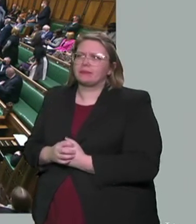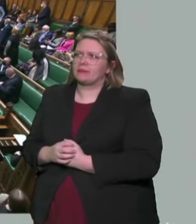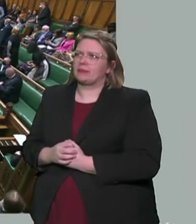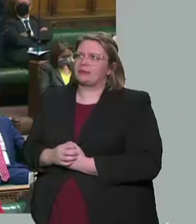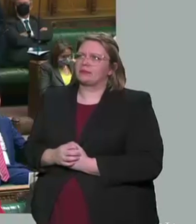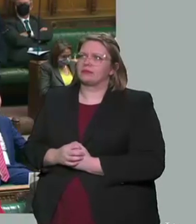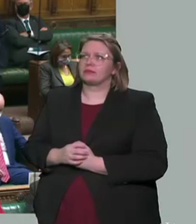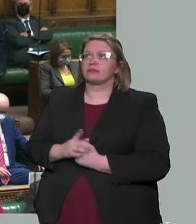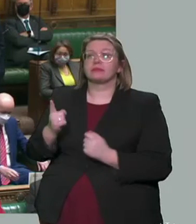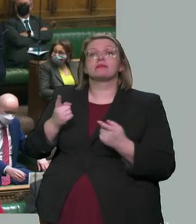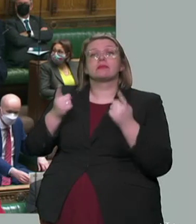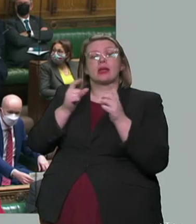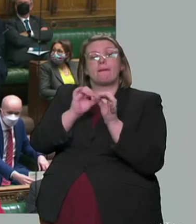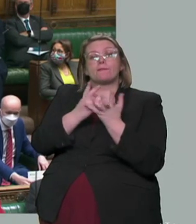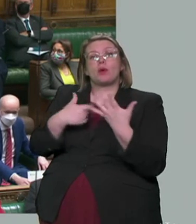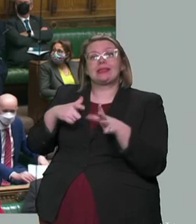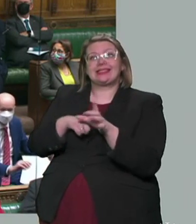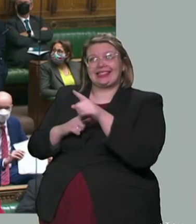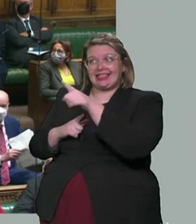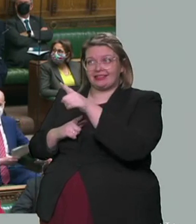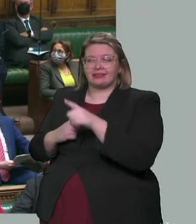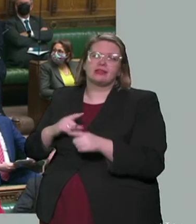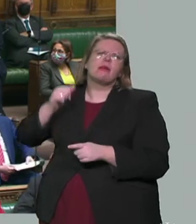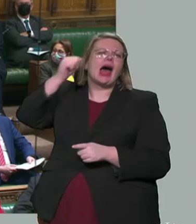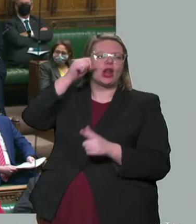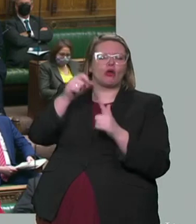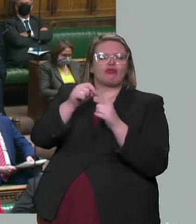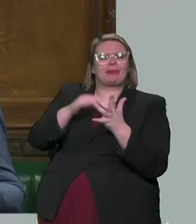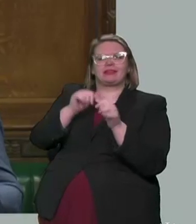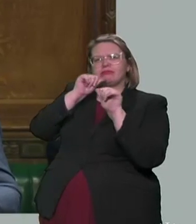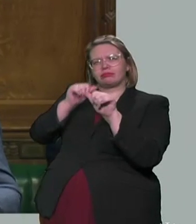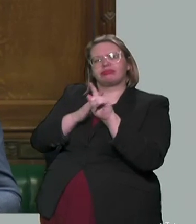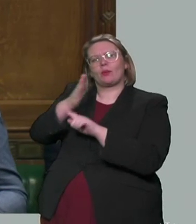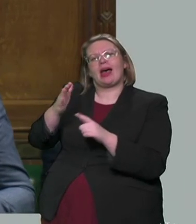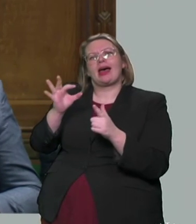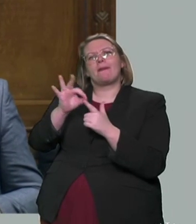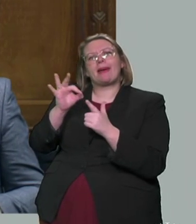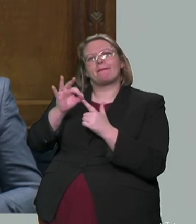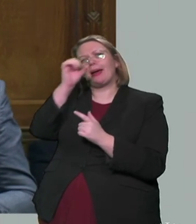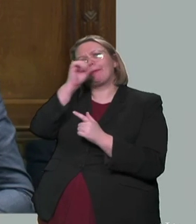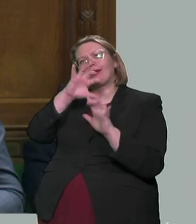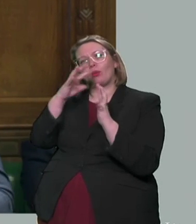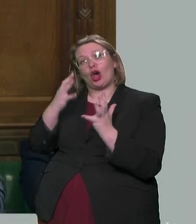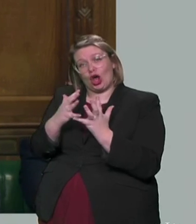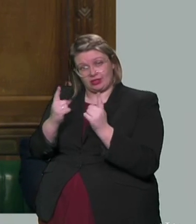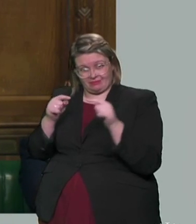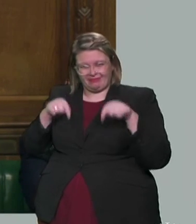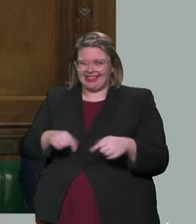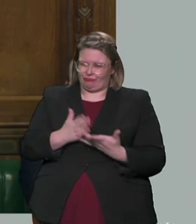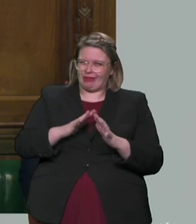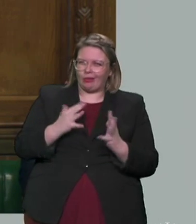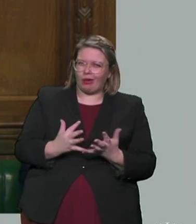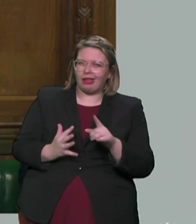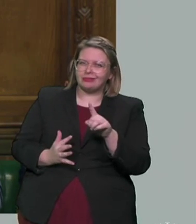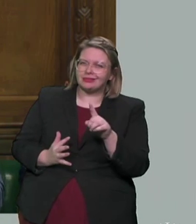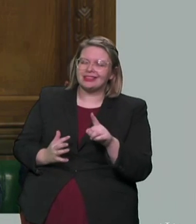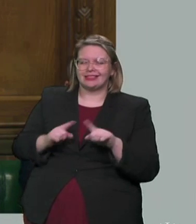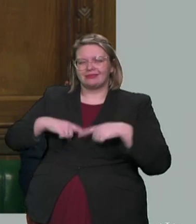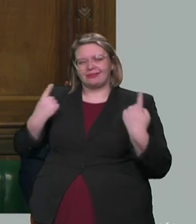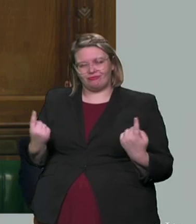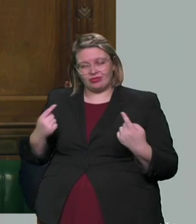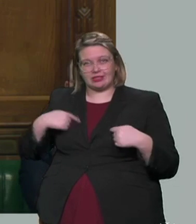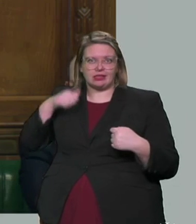9. We know the Prime Minister is happiest at Peppa Pig World, but in the real world, people in Southwark face rising energy bills, rising shopping costs, and a new Tory tax.